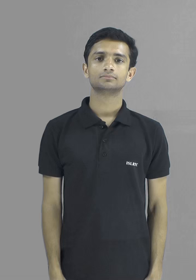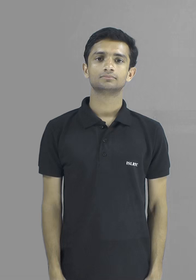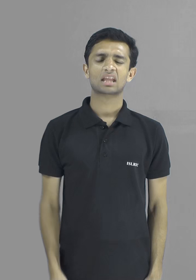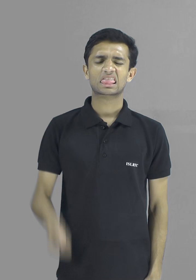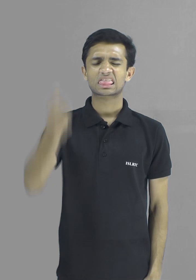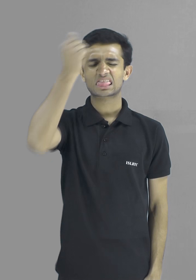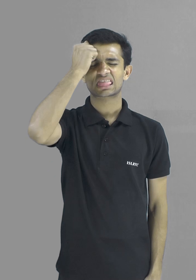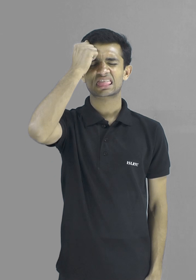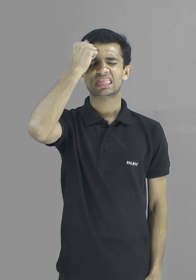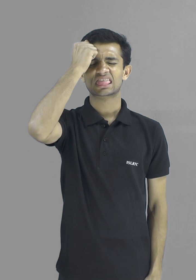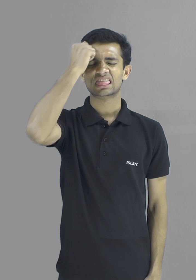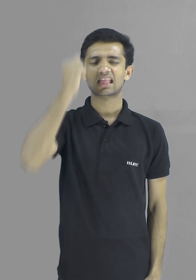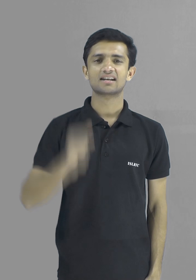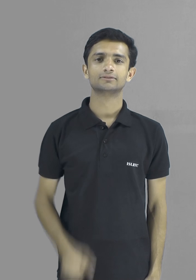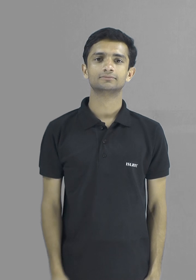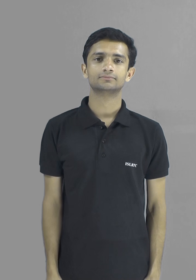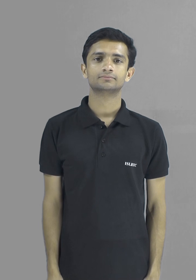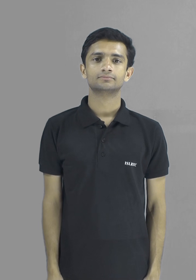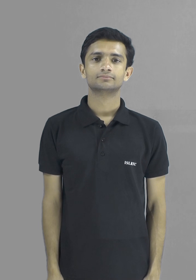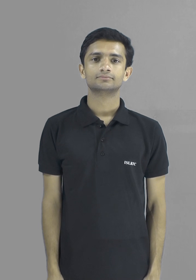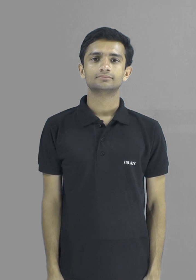Regret